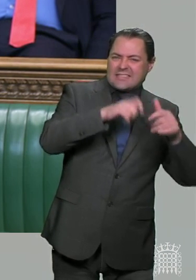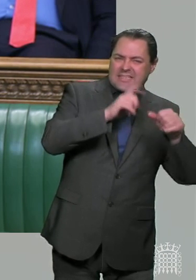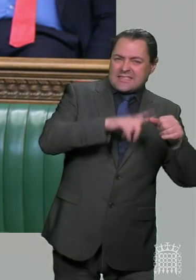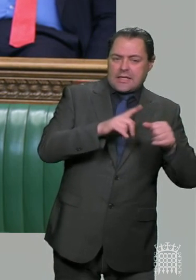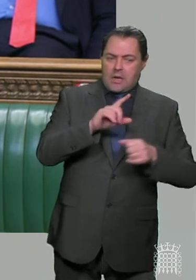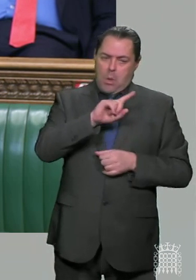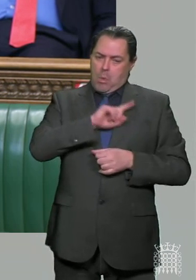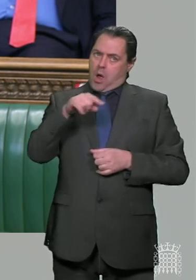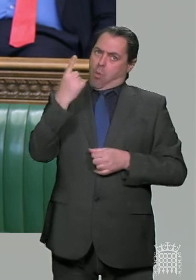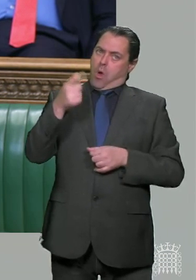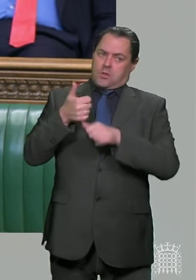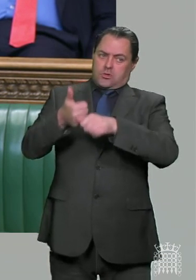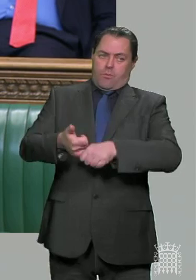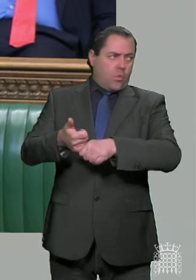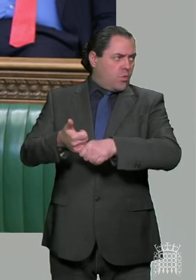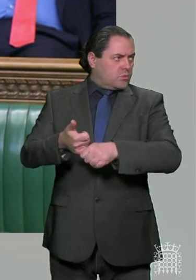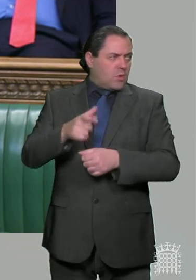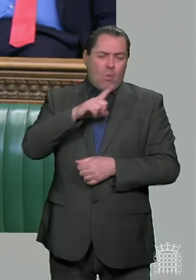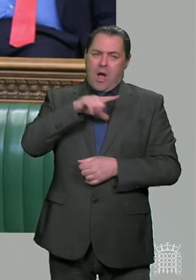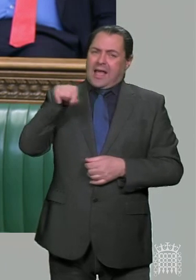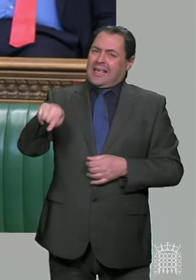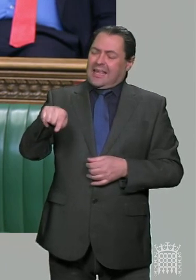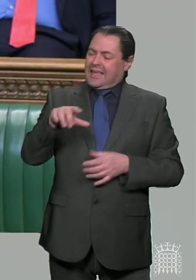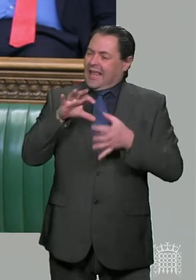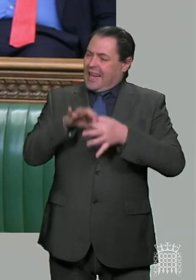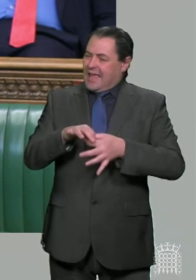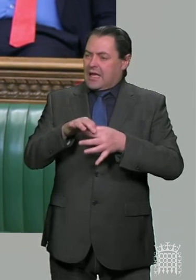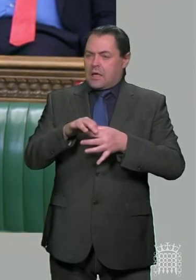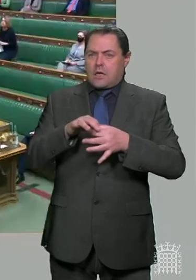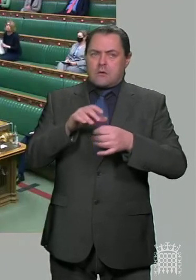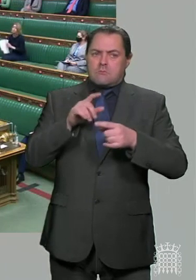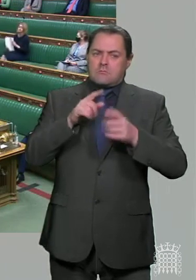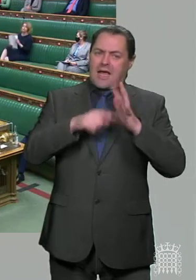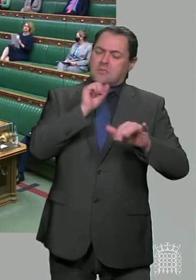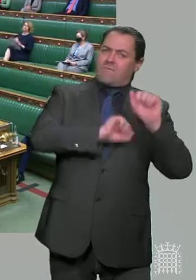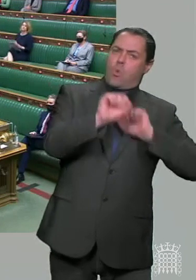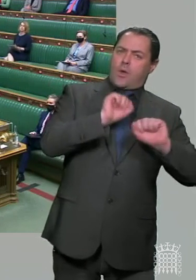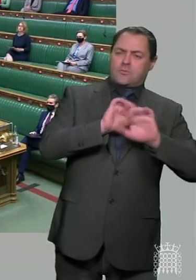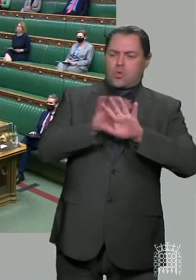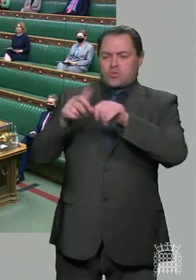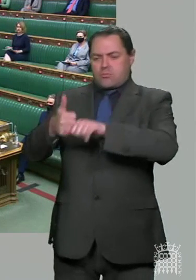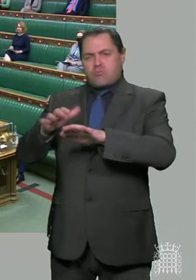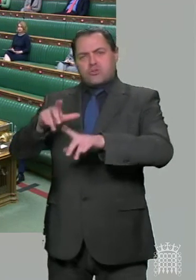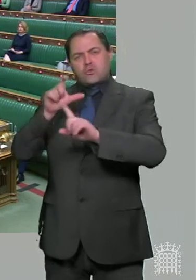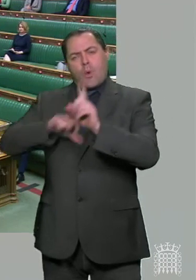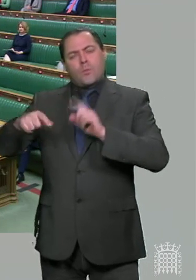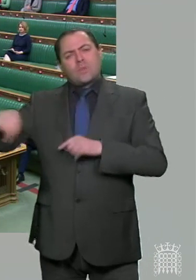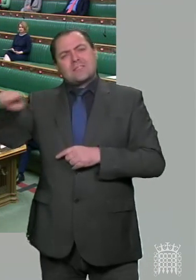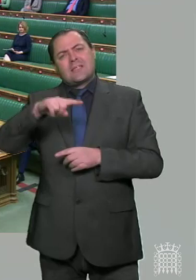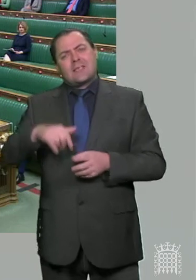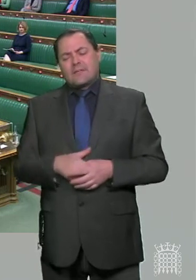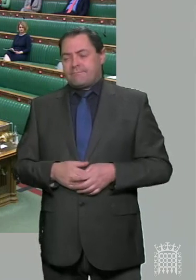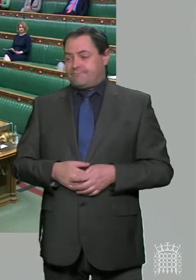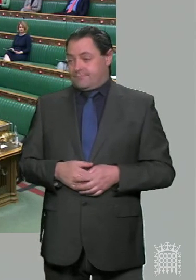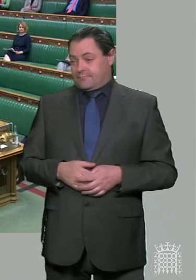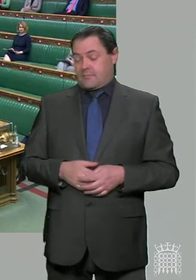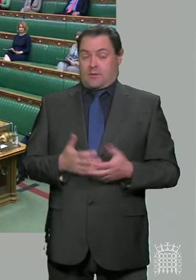Why is he on the side of tax avoiders, instead of British businesses and communities?